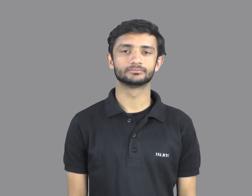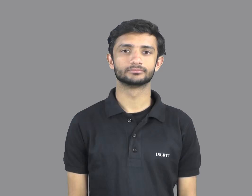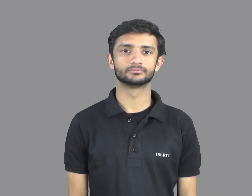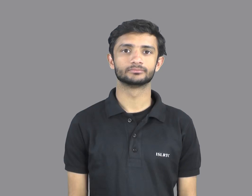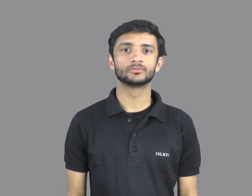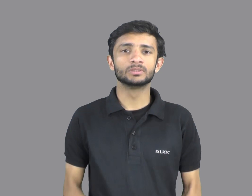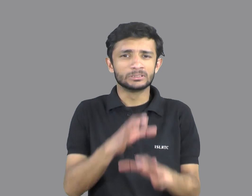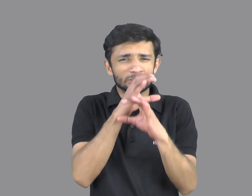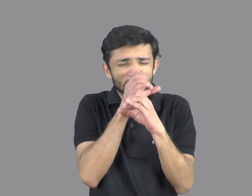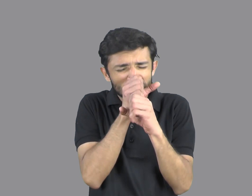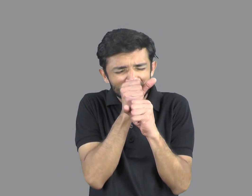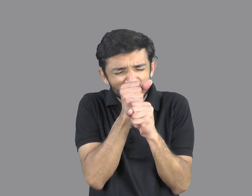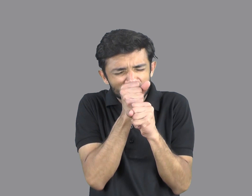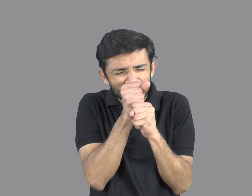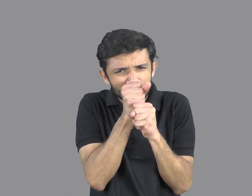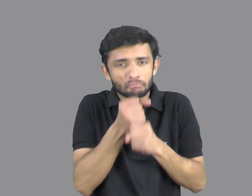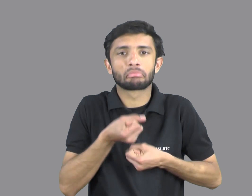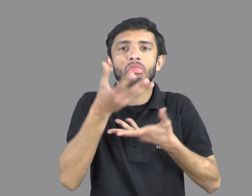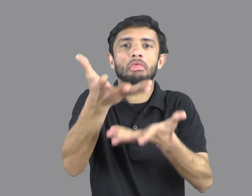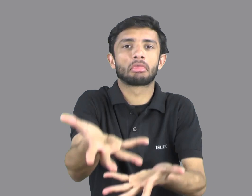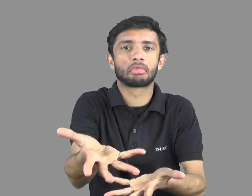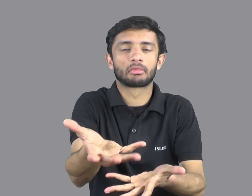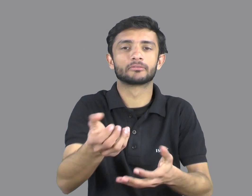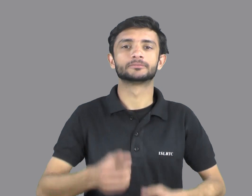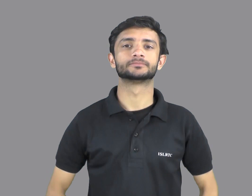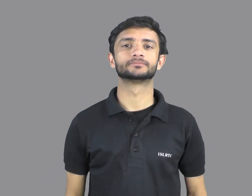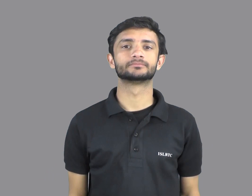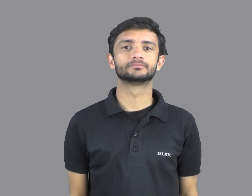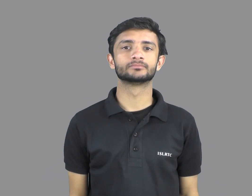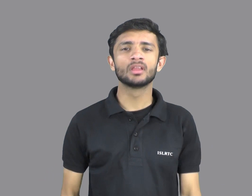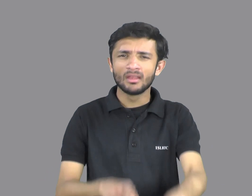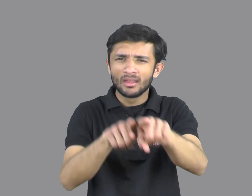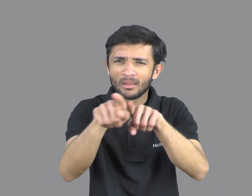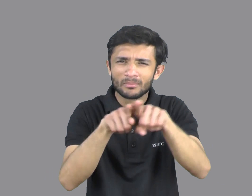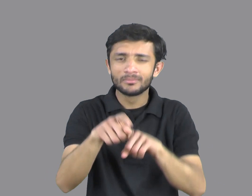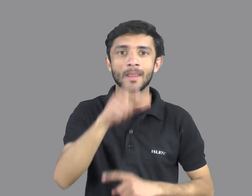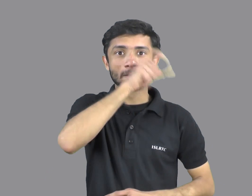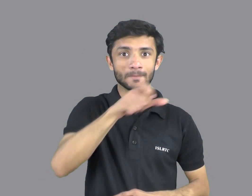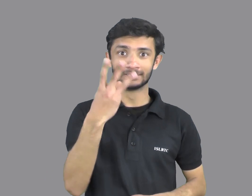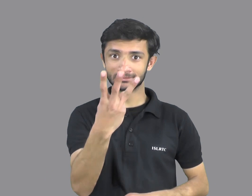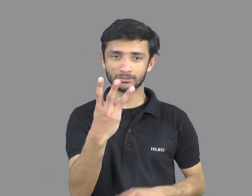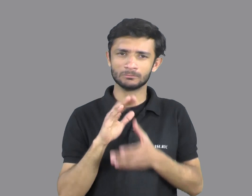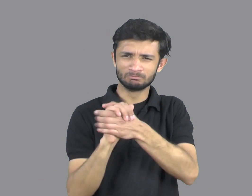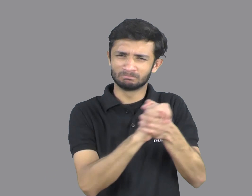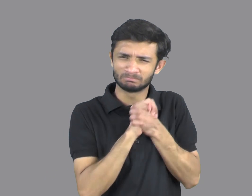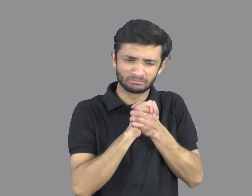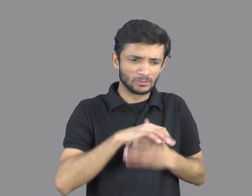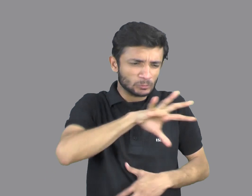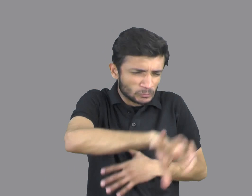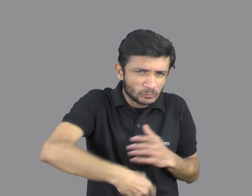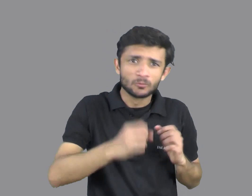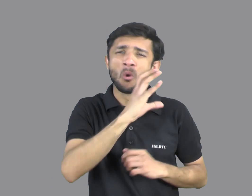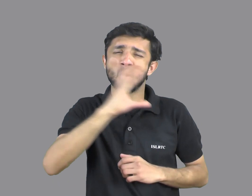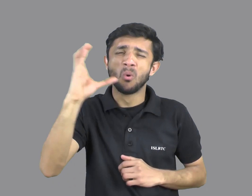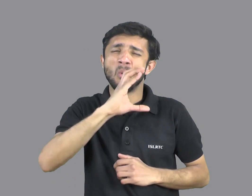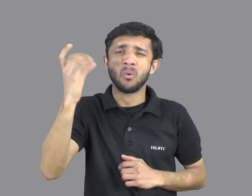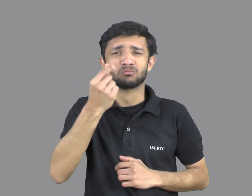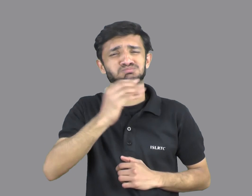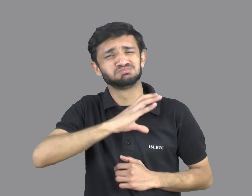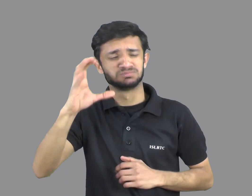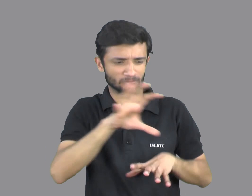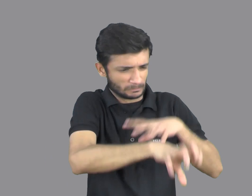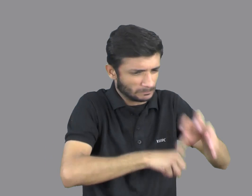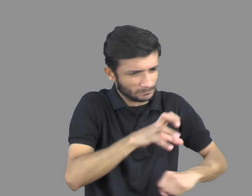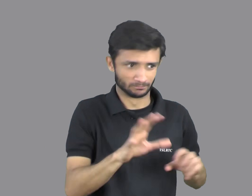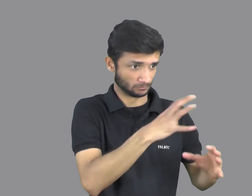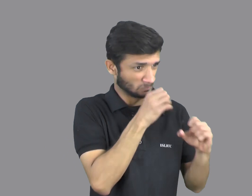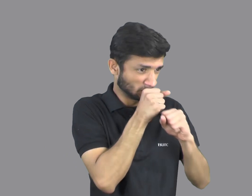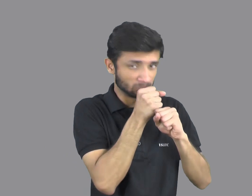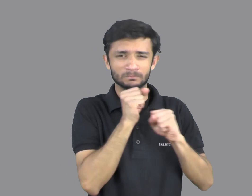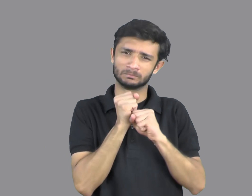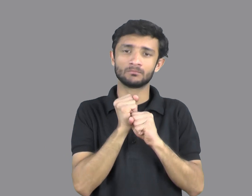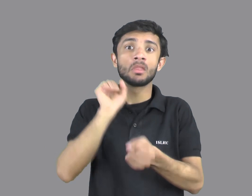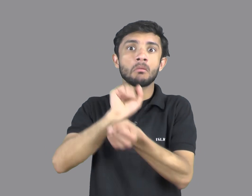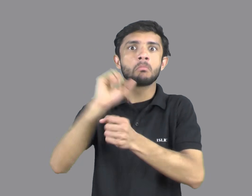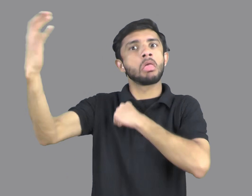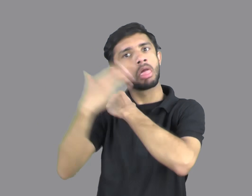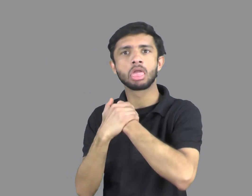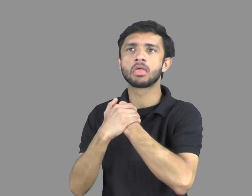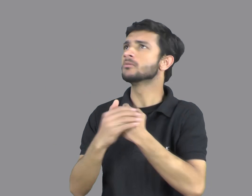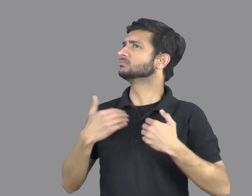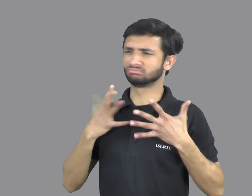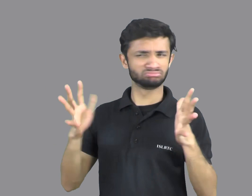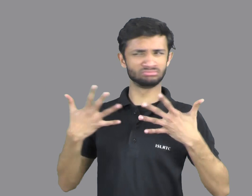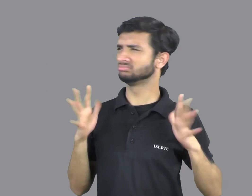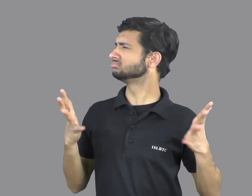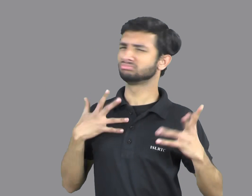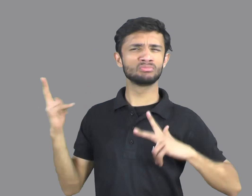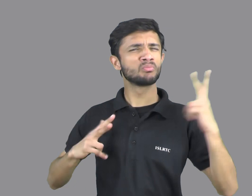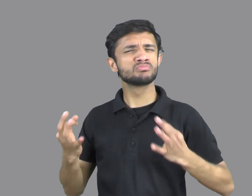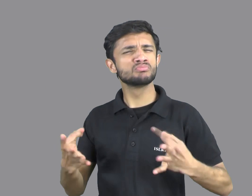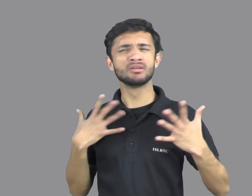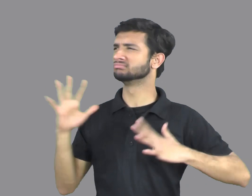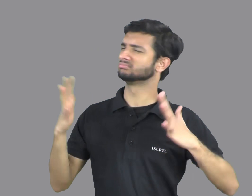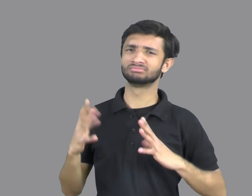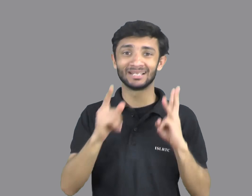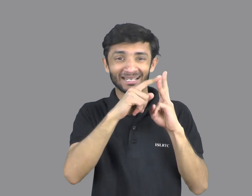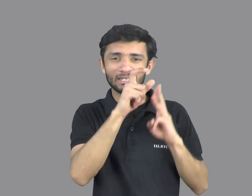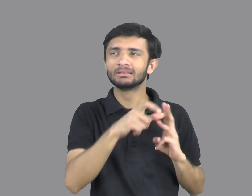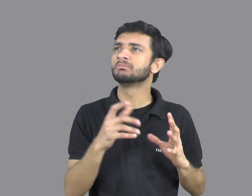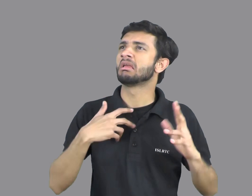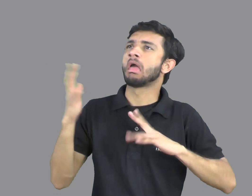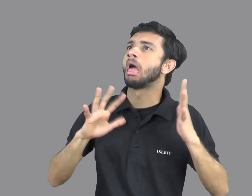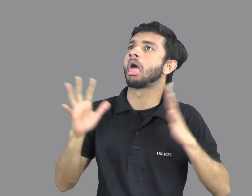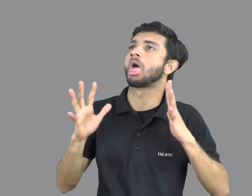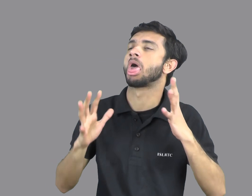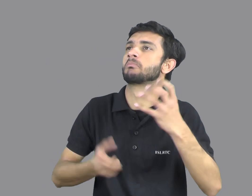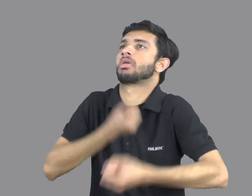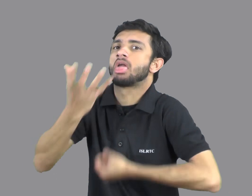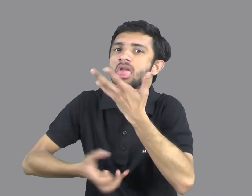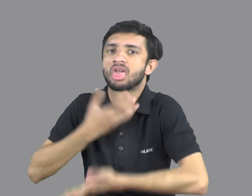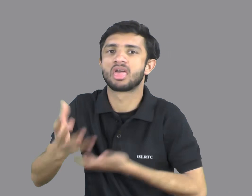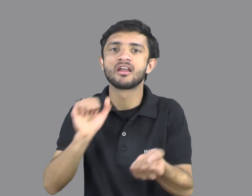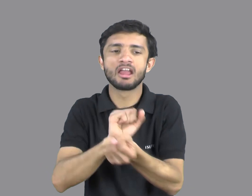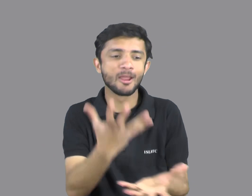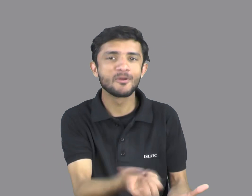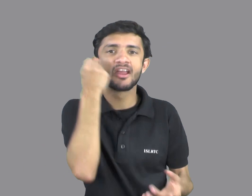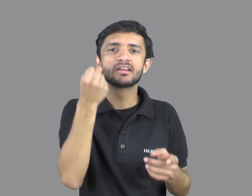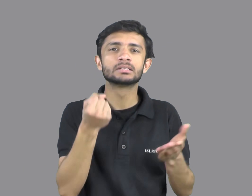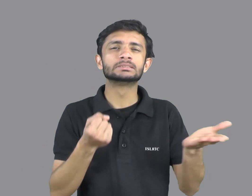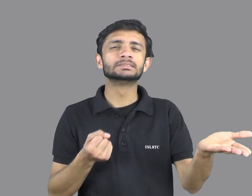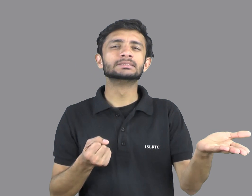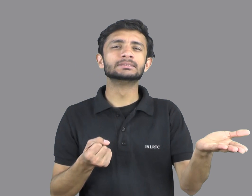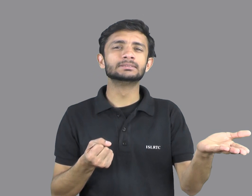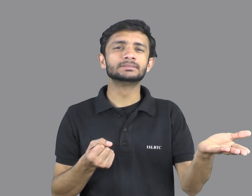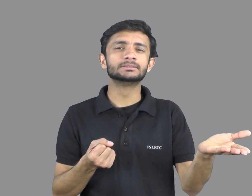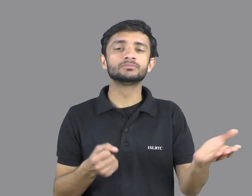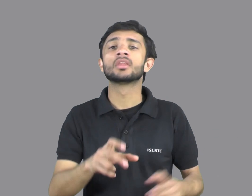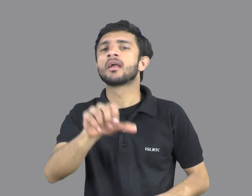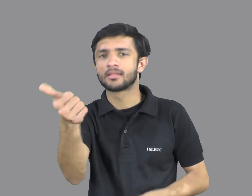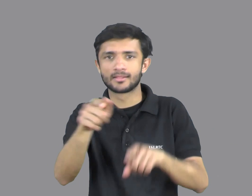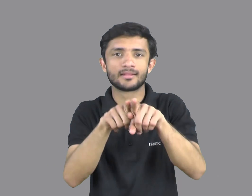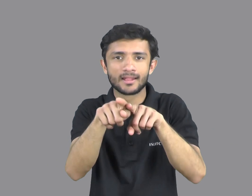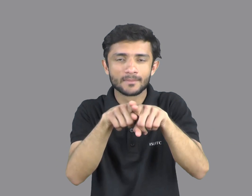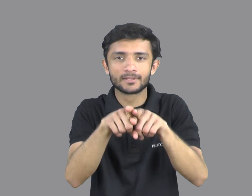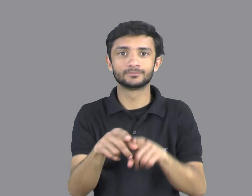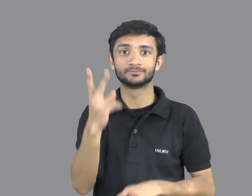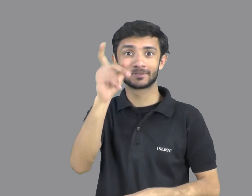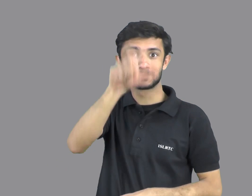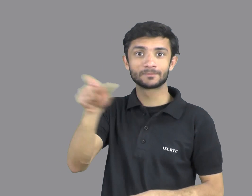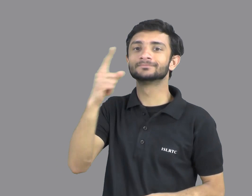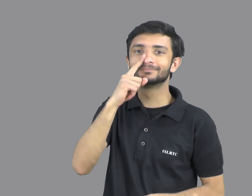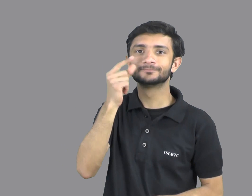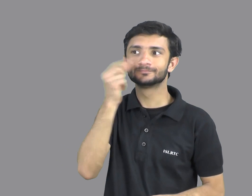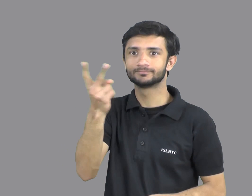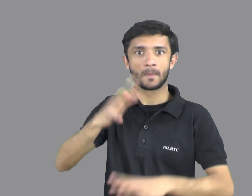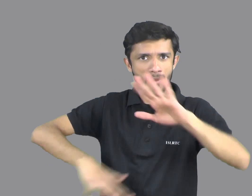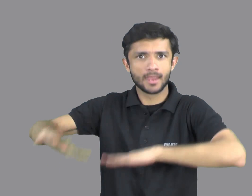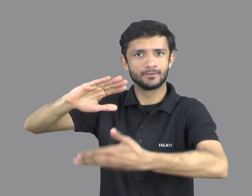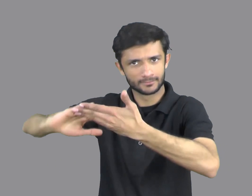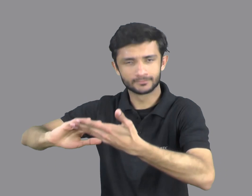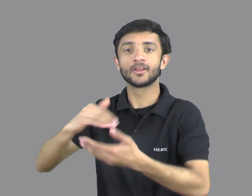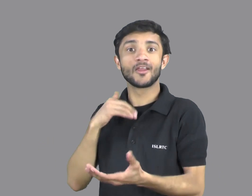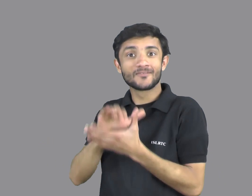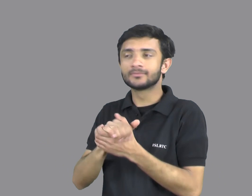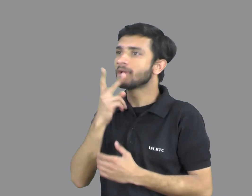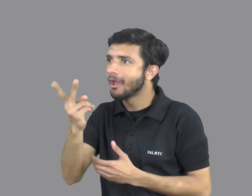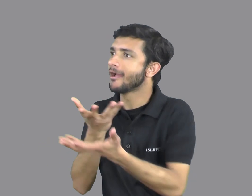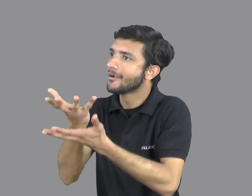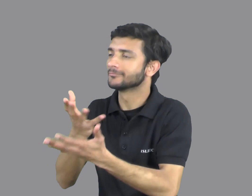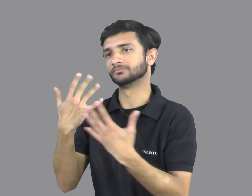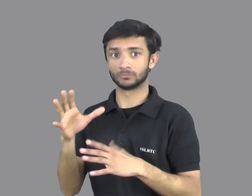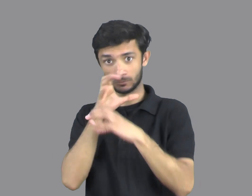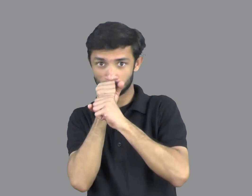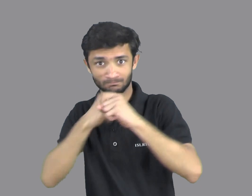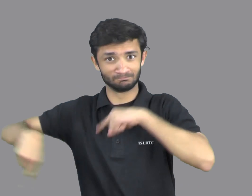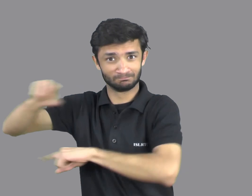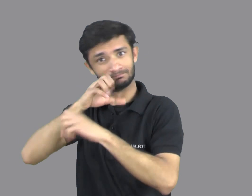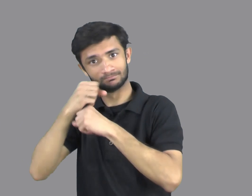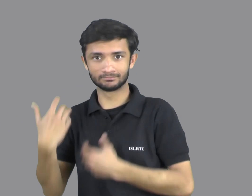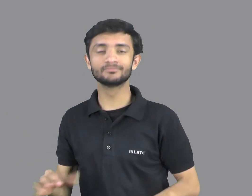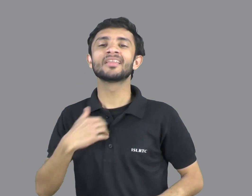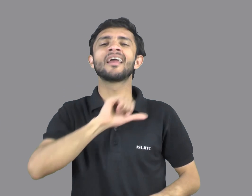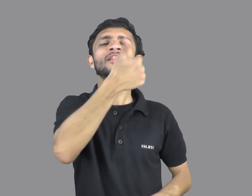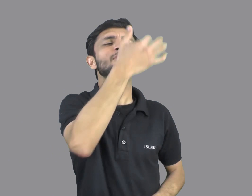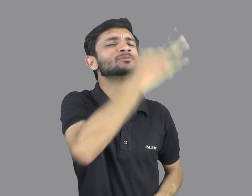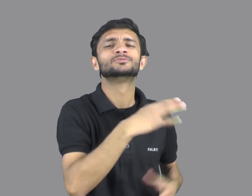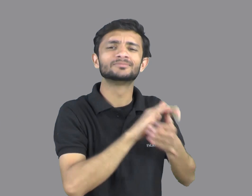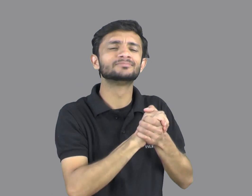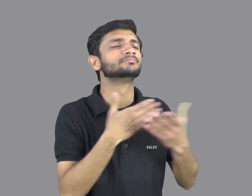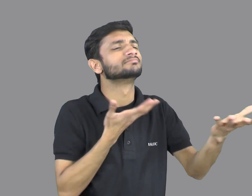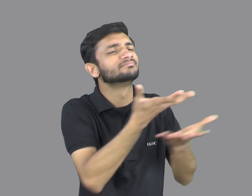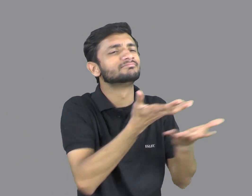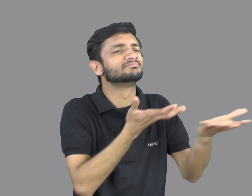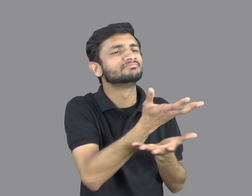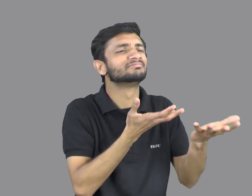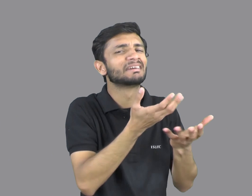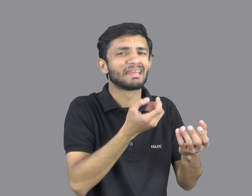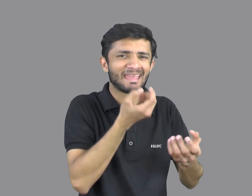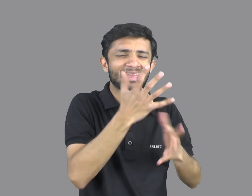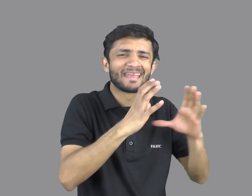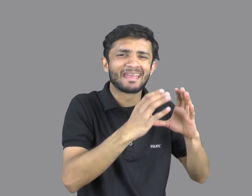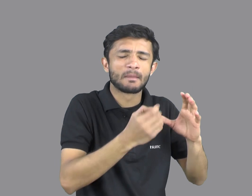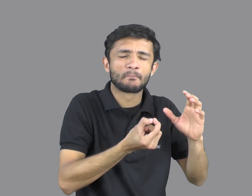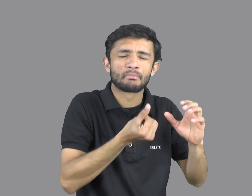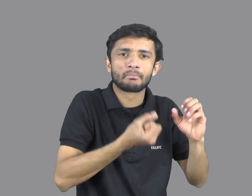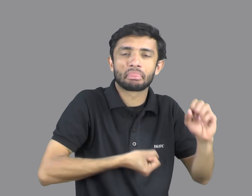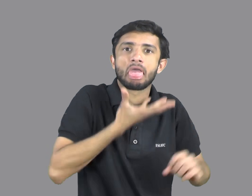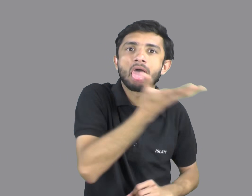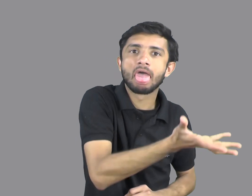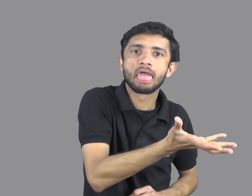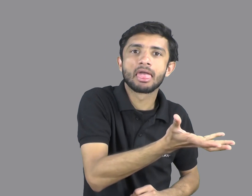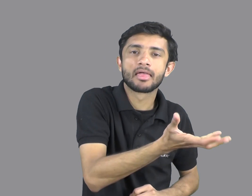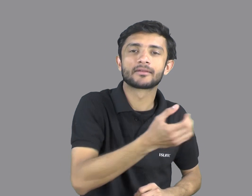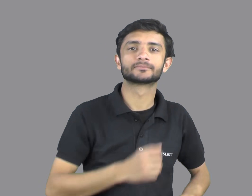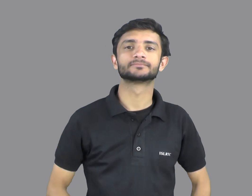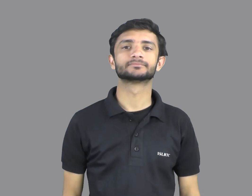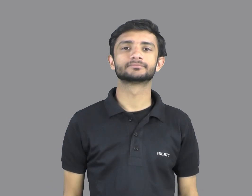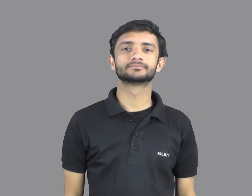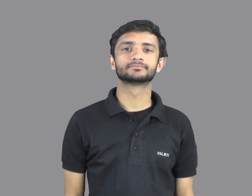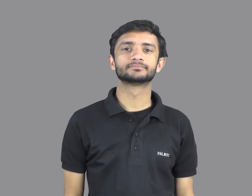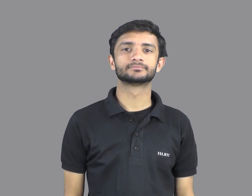Let the cat out of the bag Spill the beans